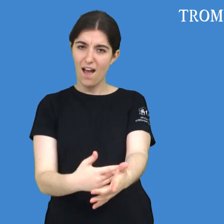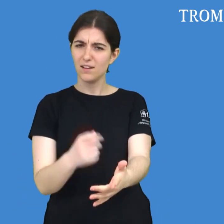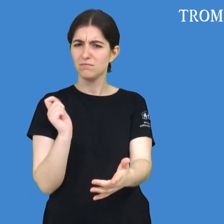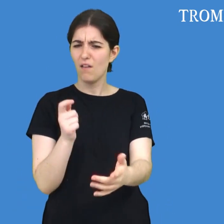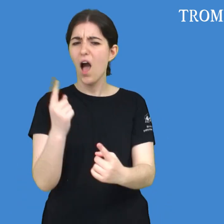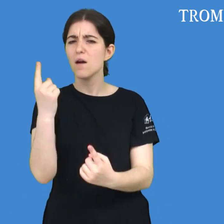frecuente